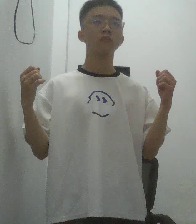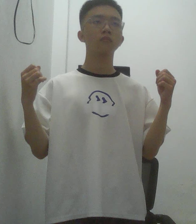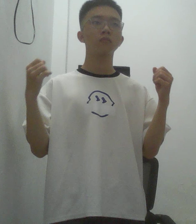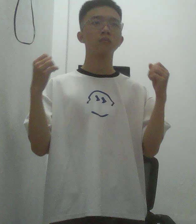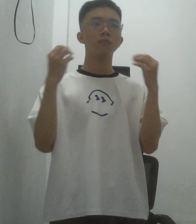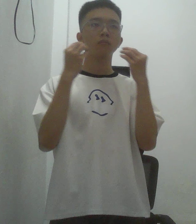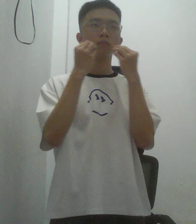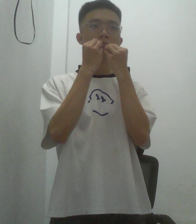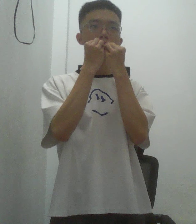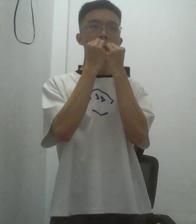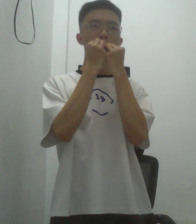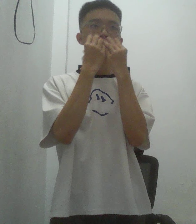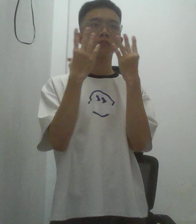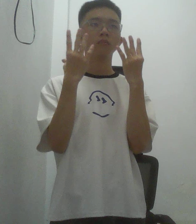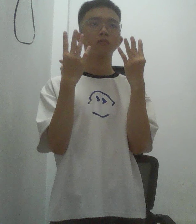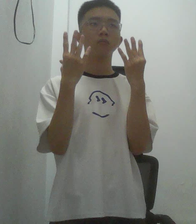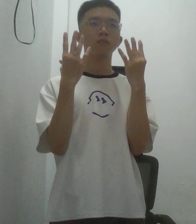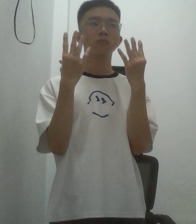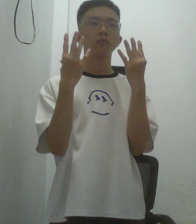cam on